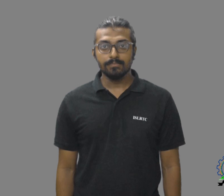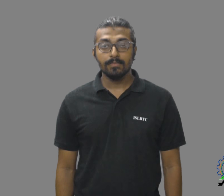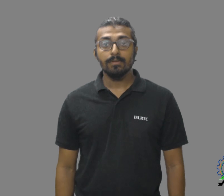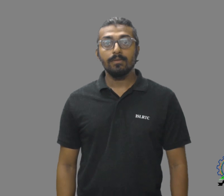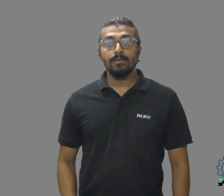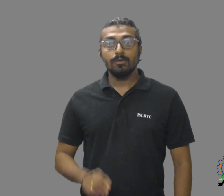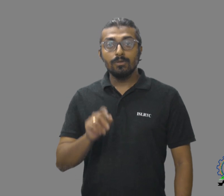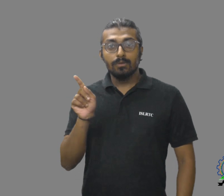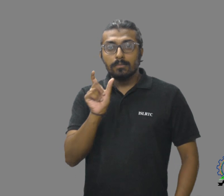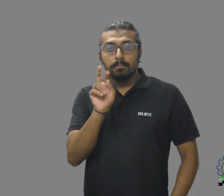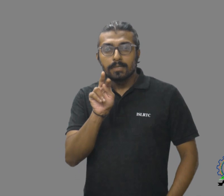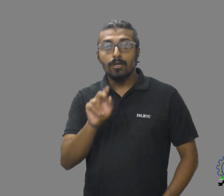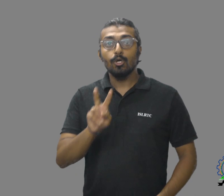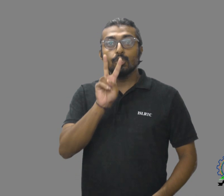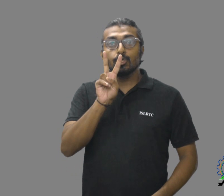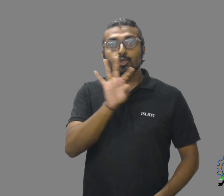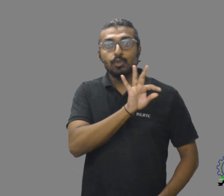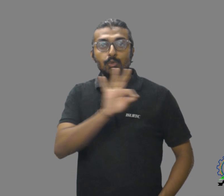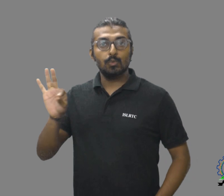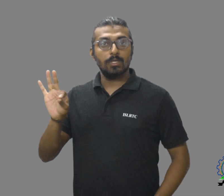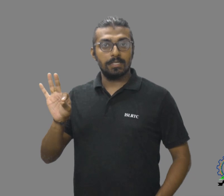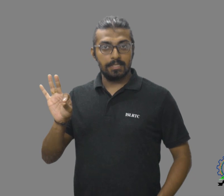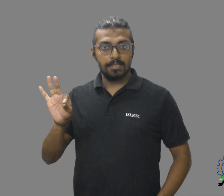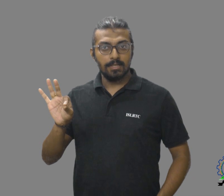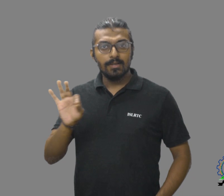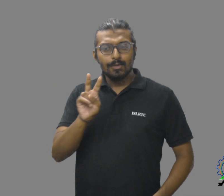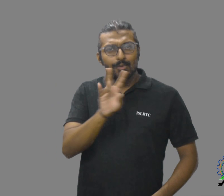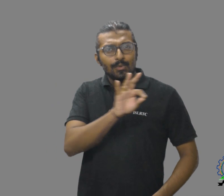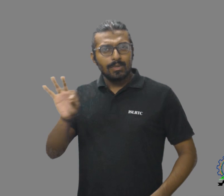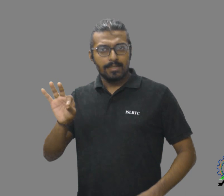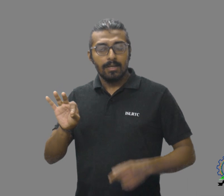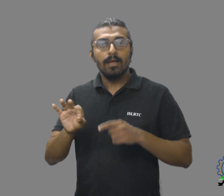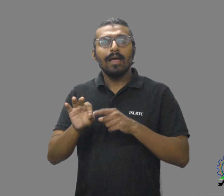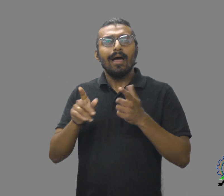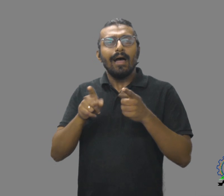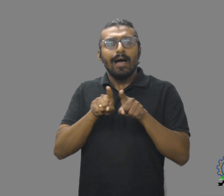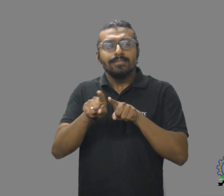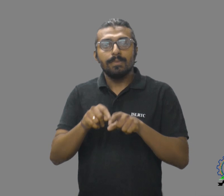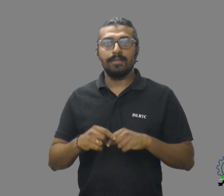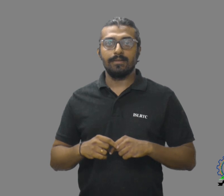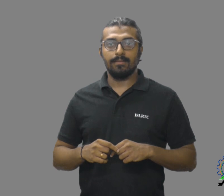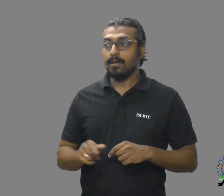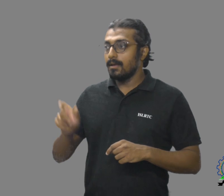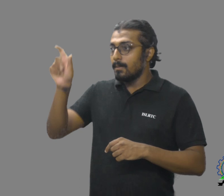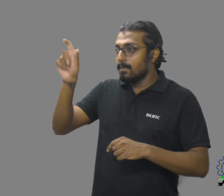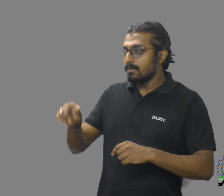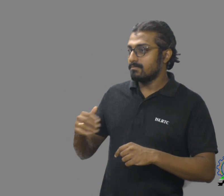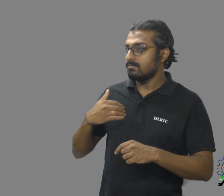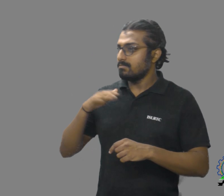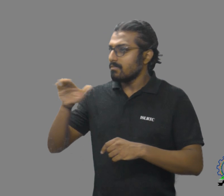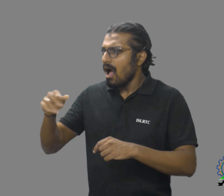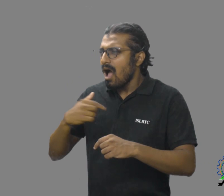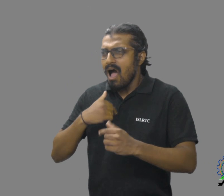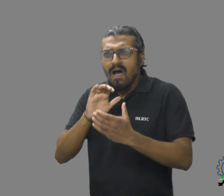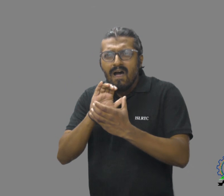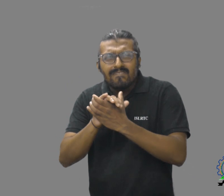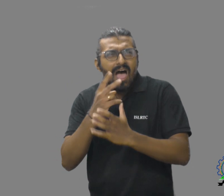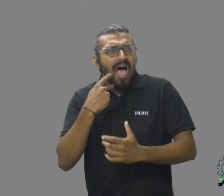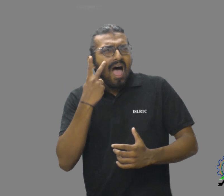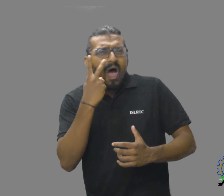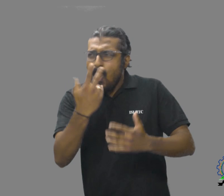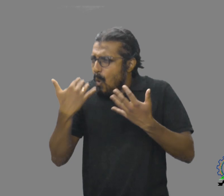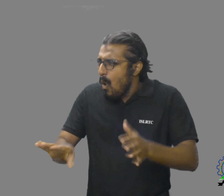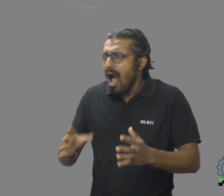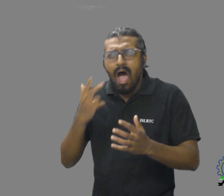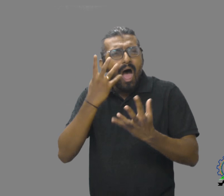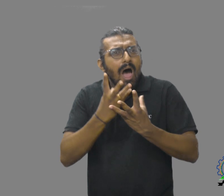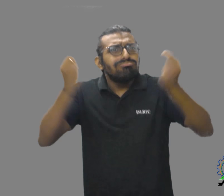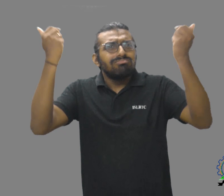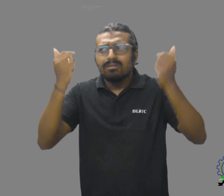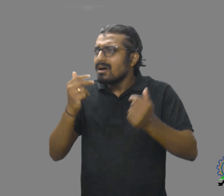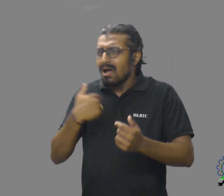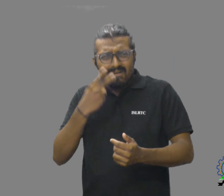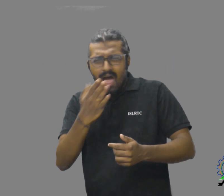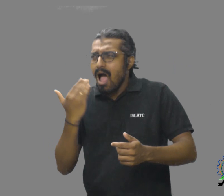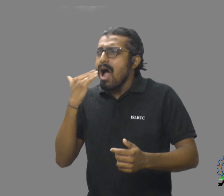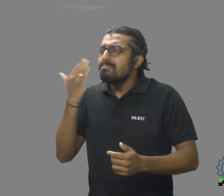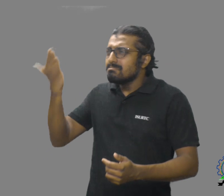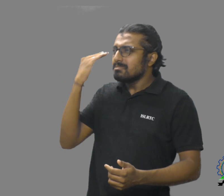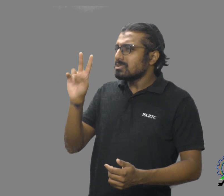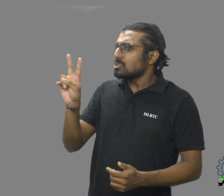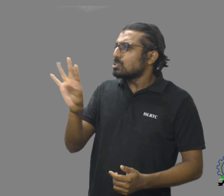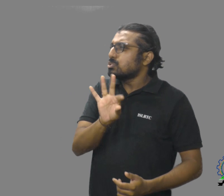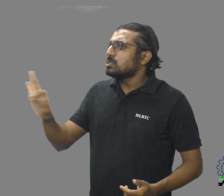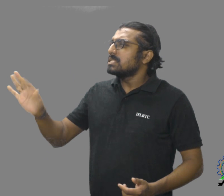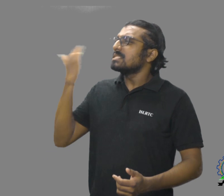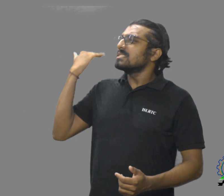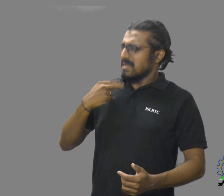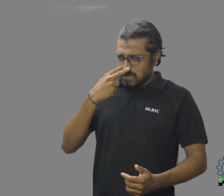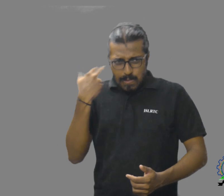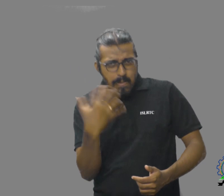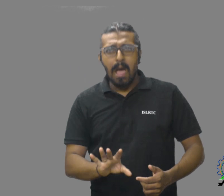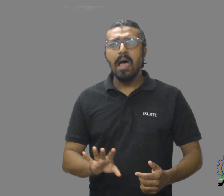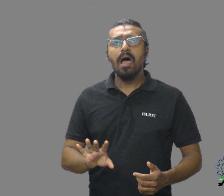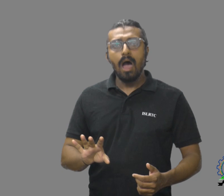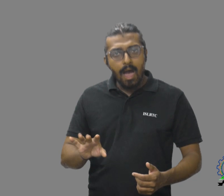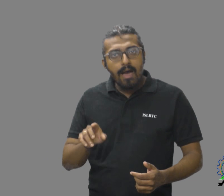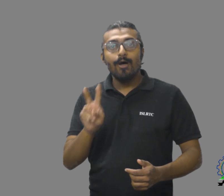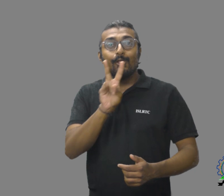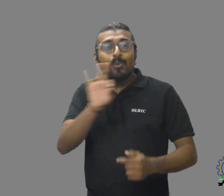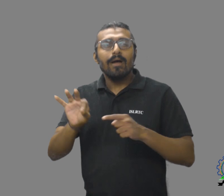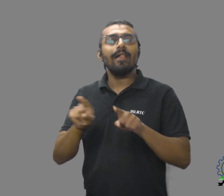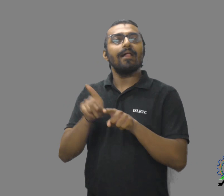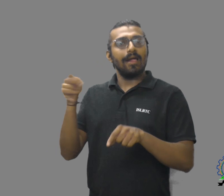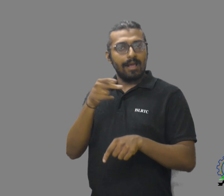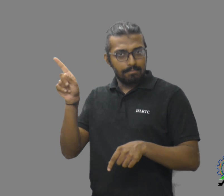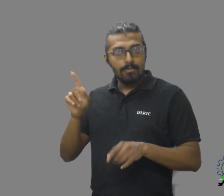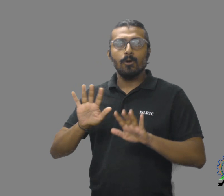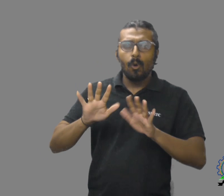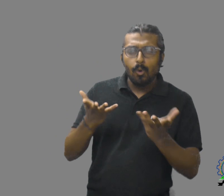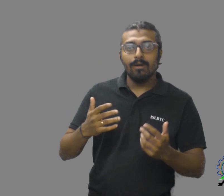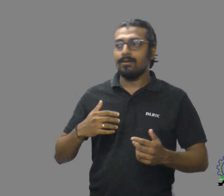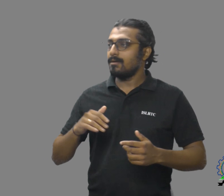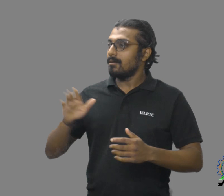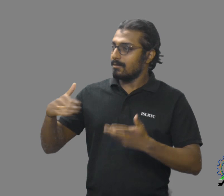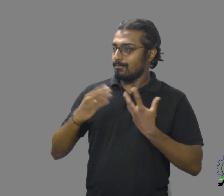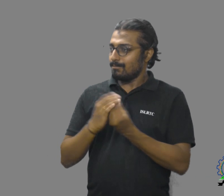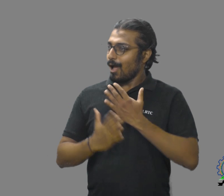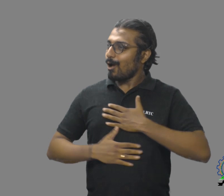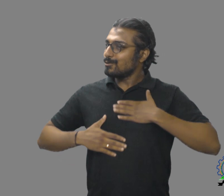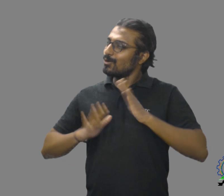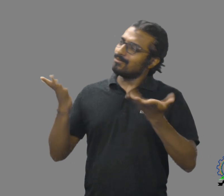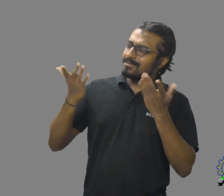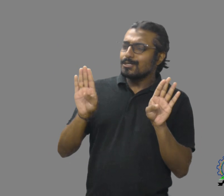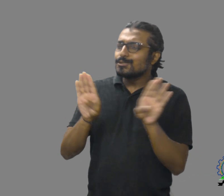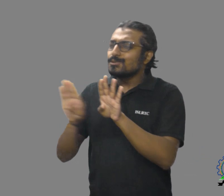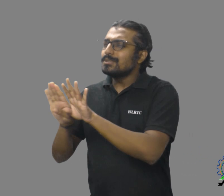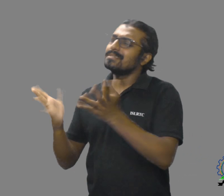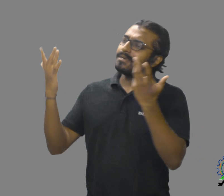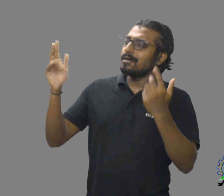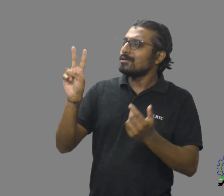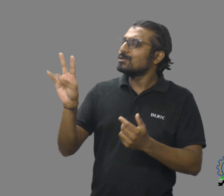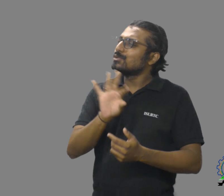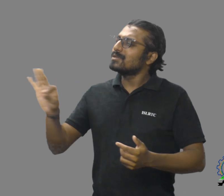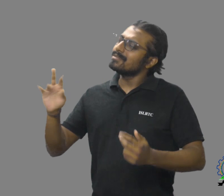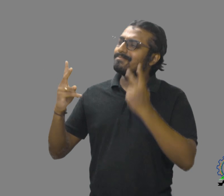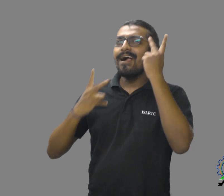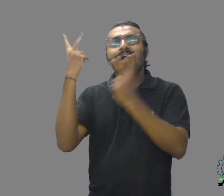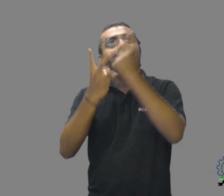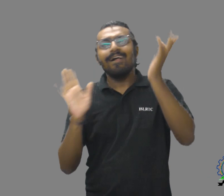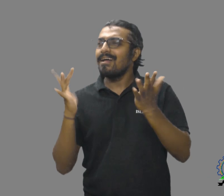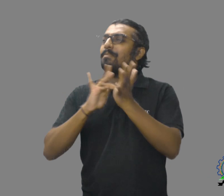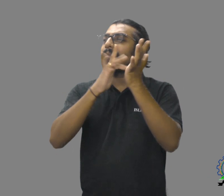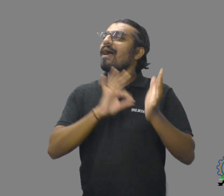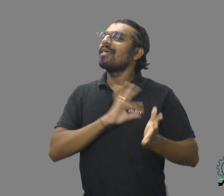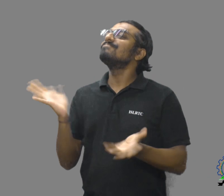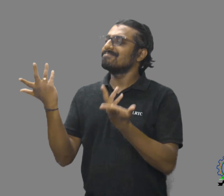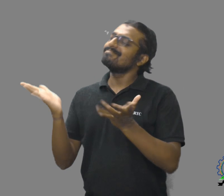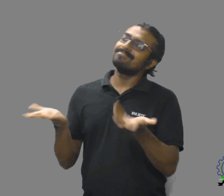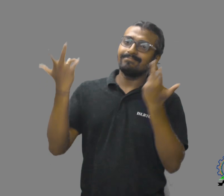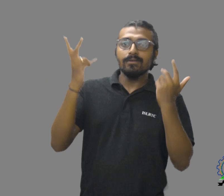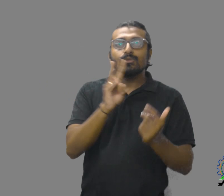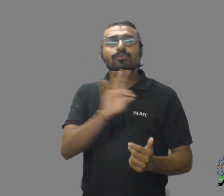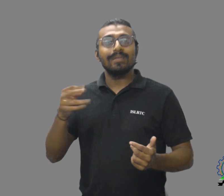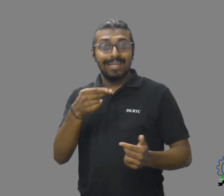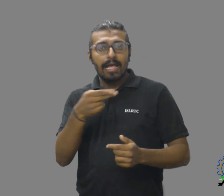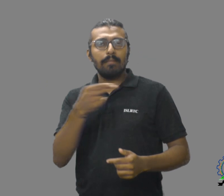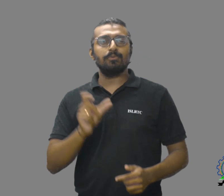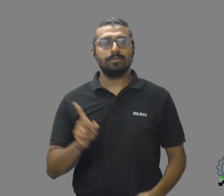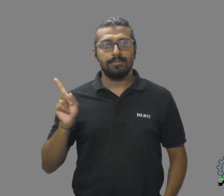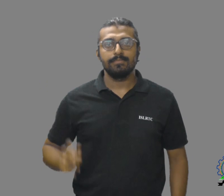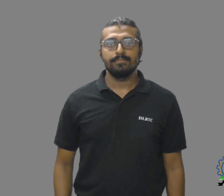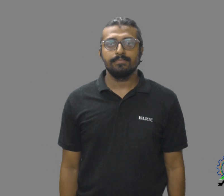Fortnight